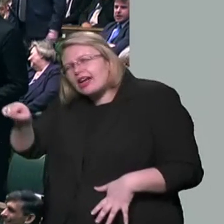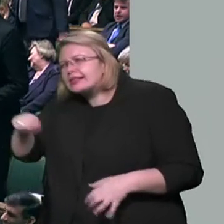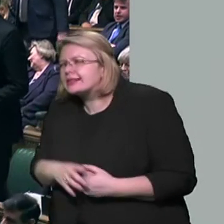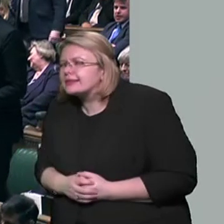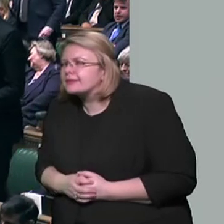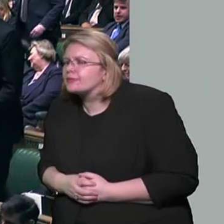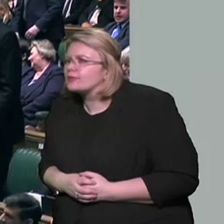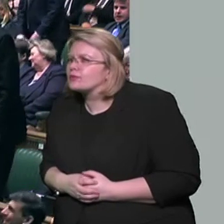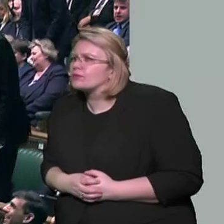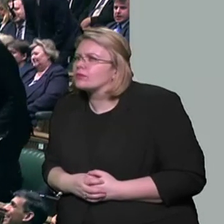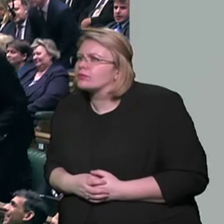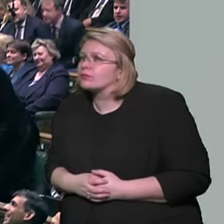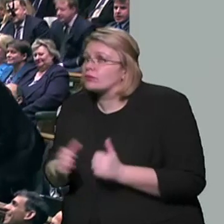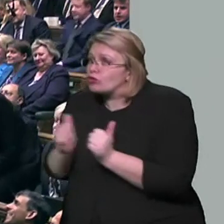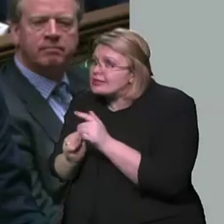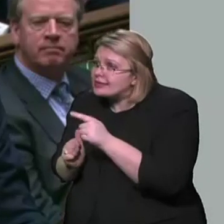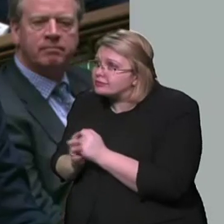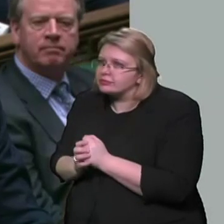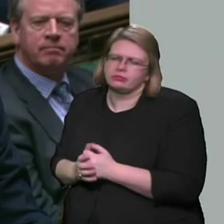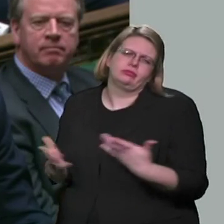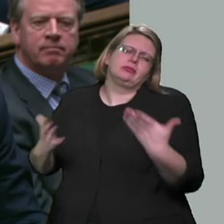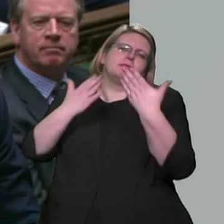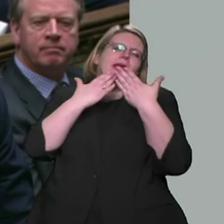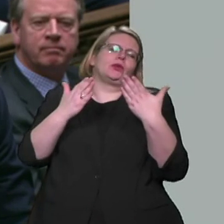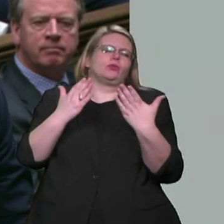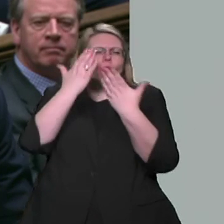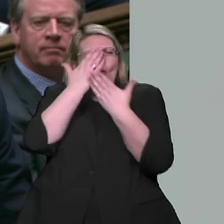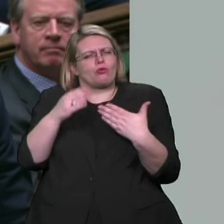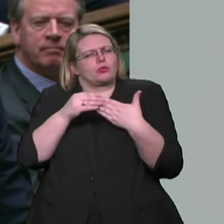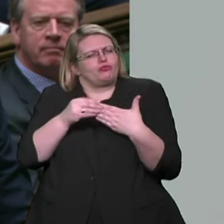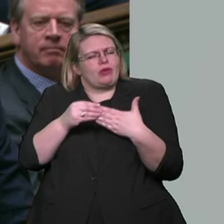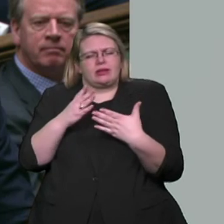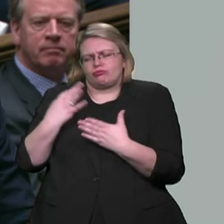Yes, I thank my honourable Friend, who is a great champion for Warrington.